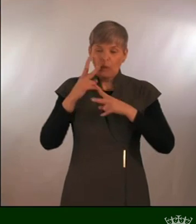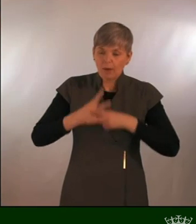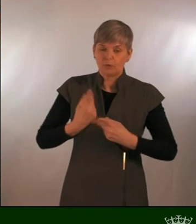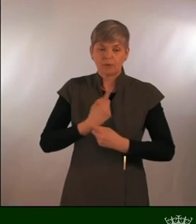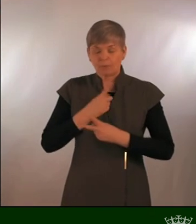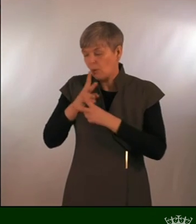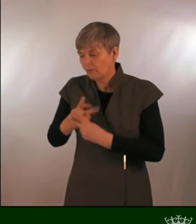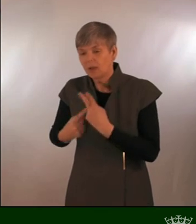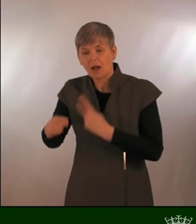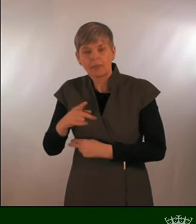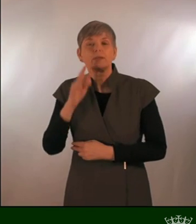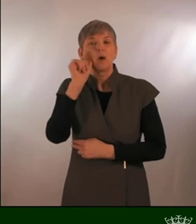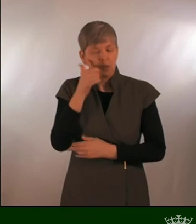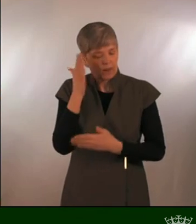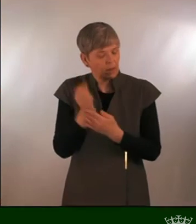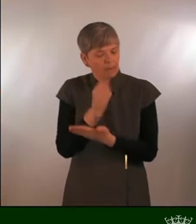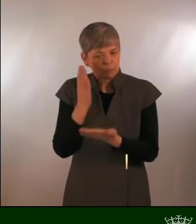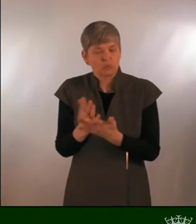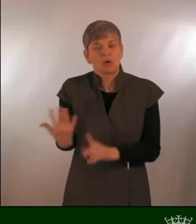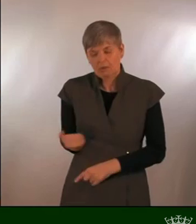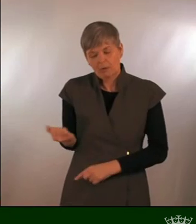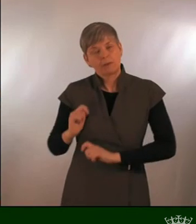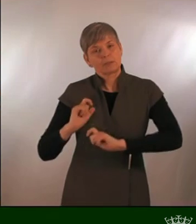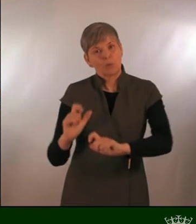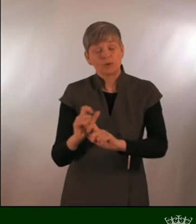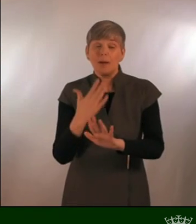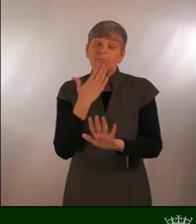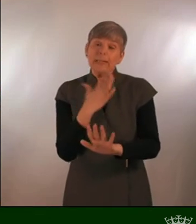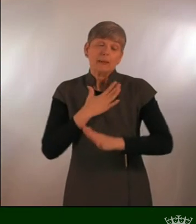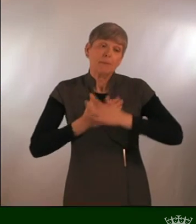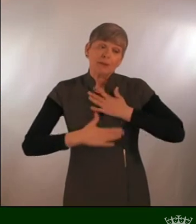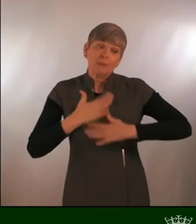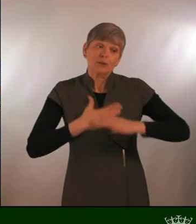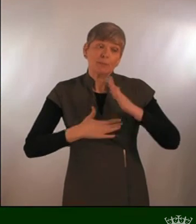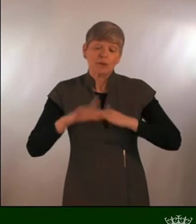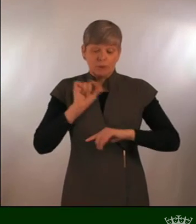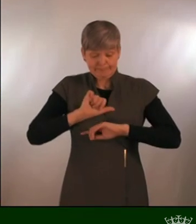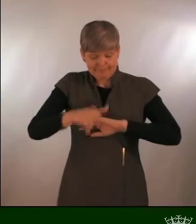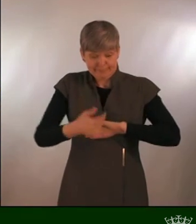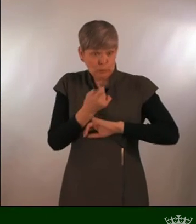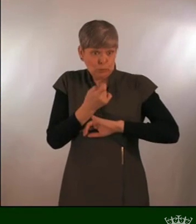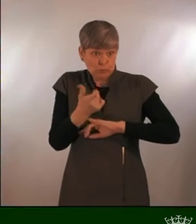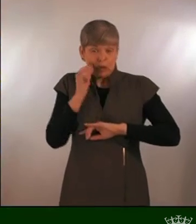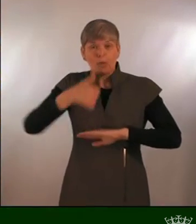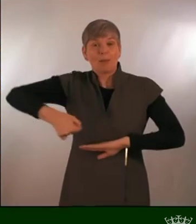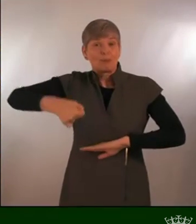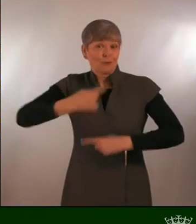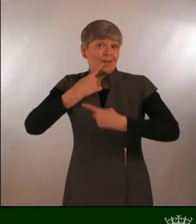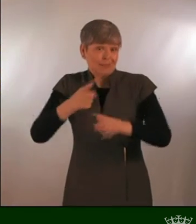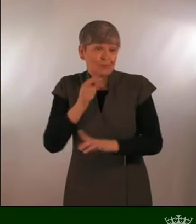If the honourable Gentleman will contain himself, my right honourable Friend the Chancellor will set out more in just a minute.